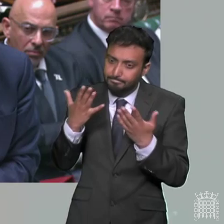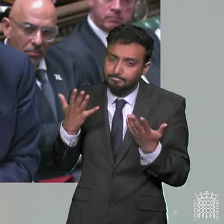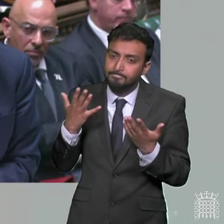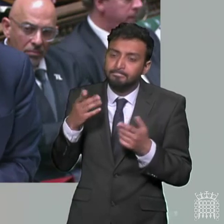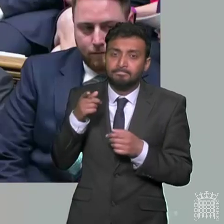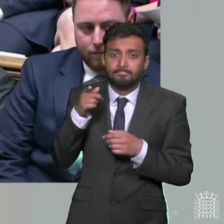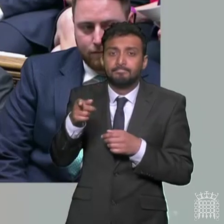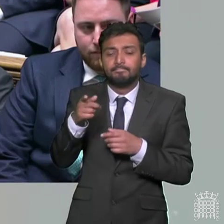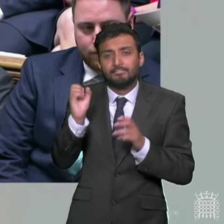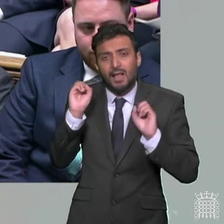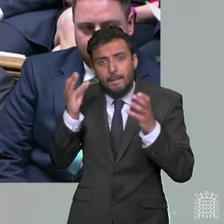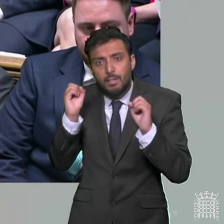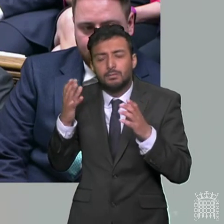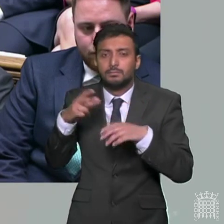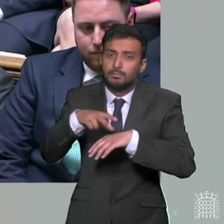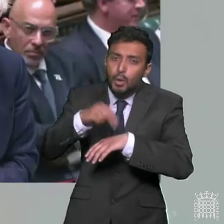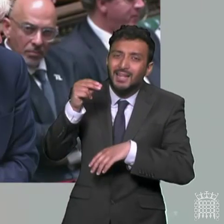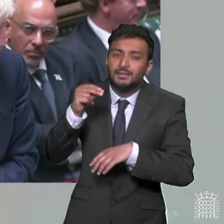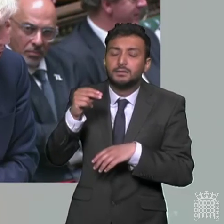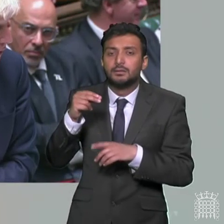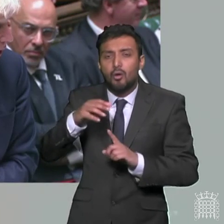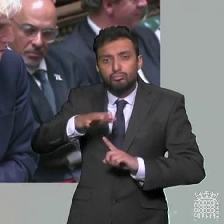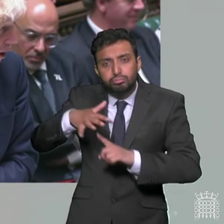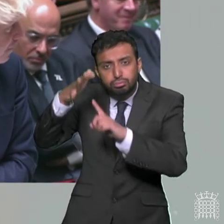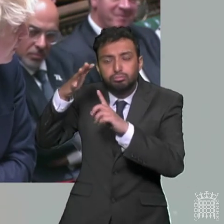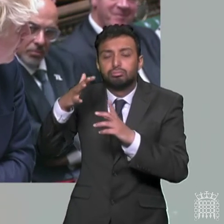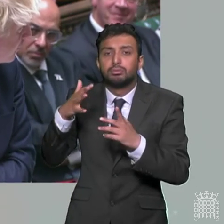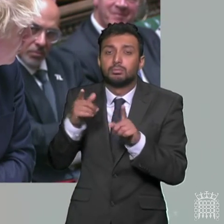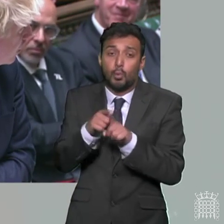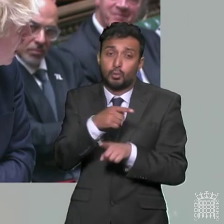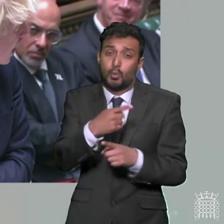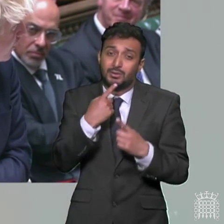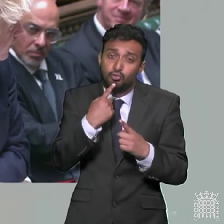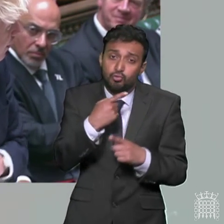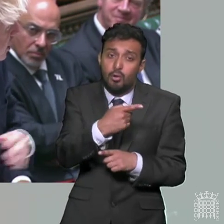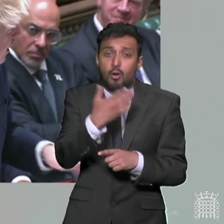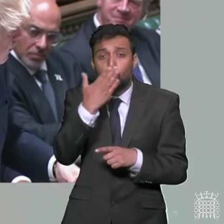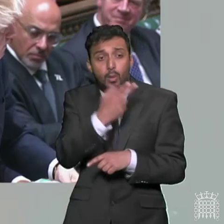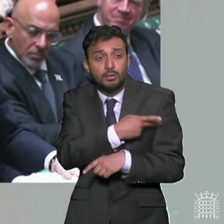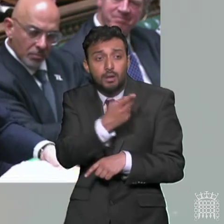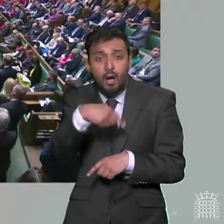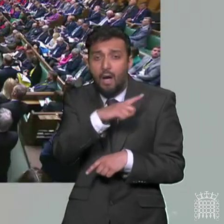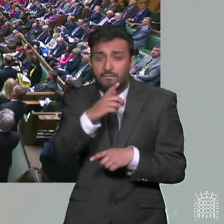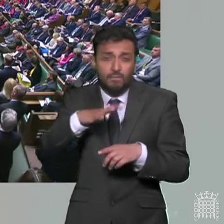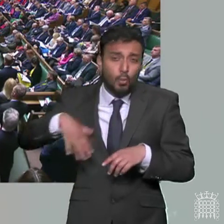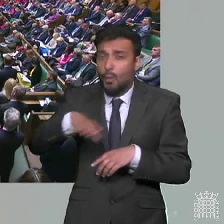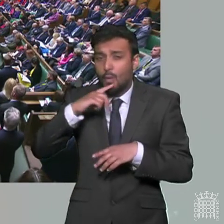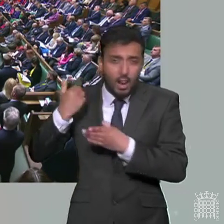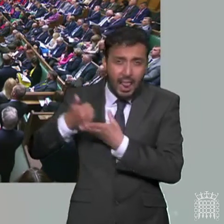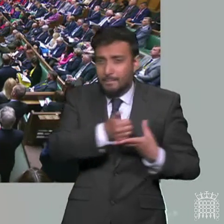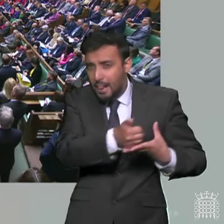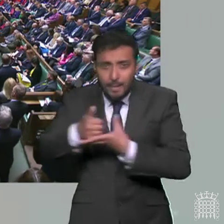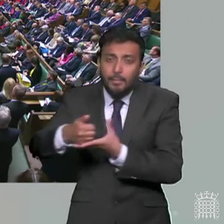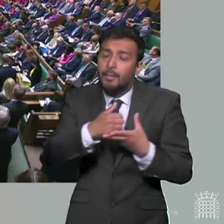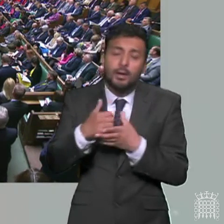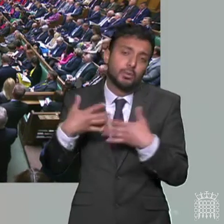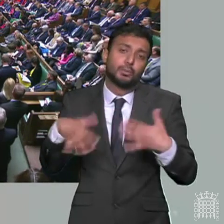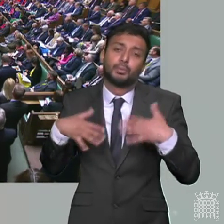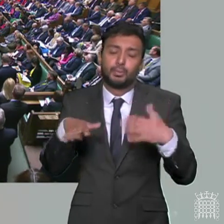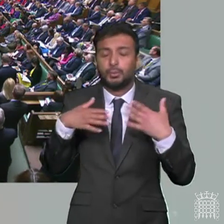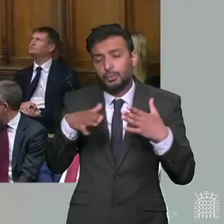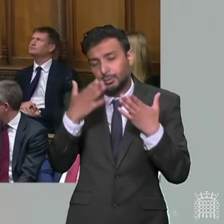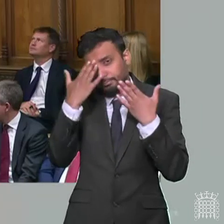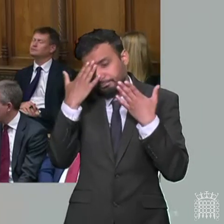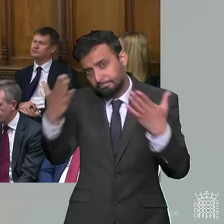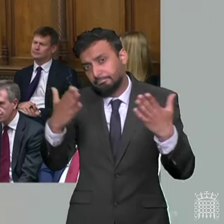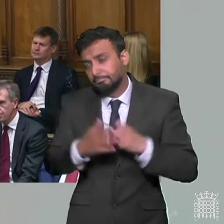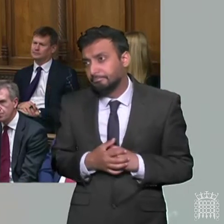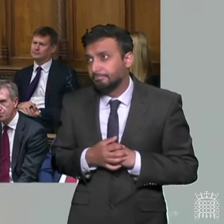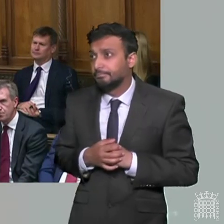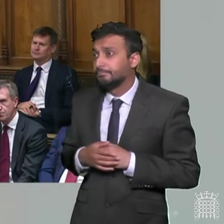to the emergency services and, of course, the teachers and staff at the school, who did so much to help.